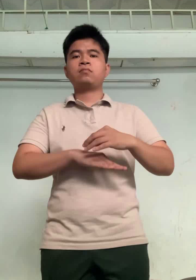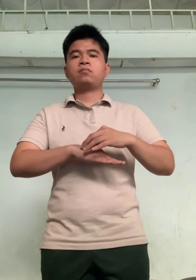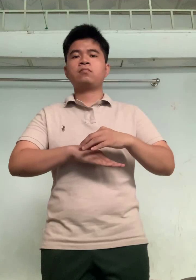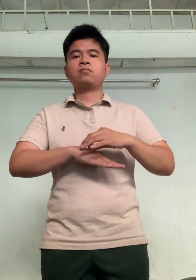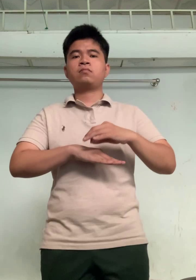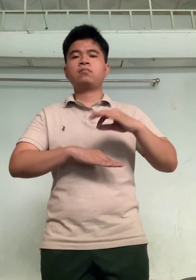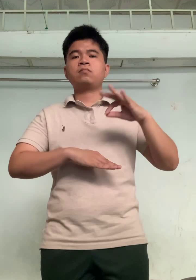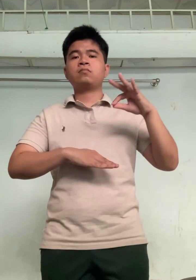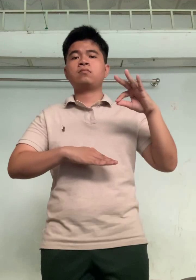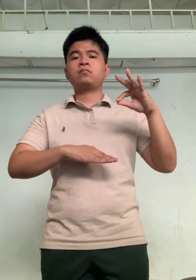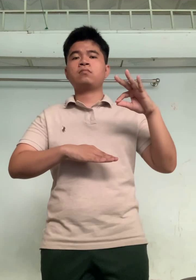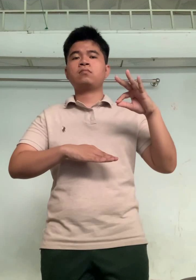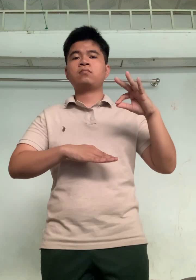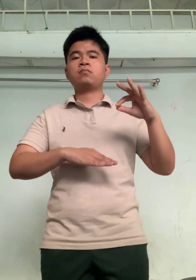tuan